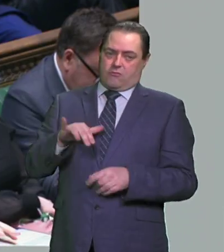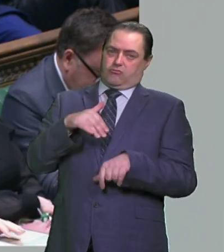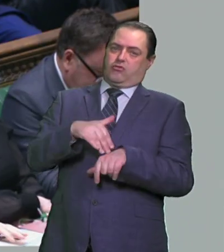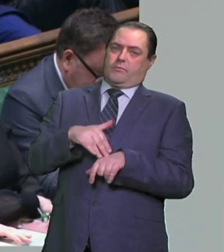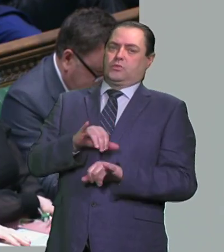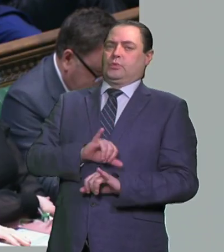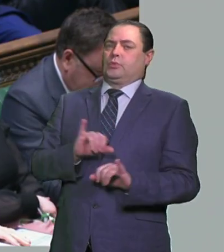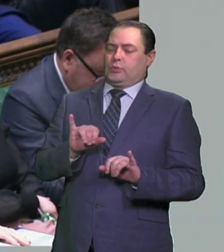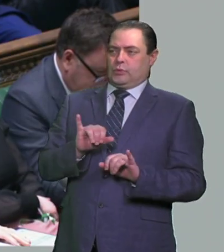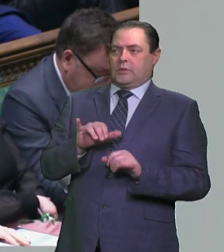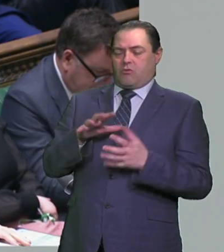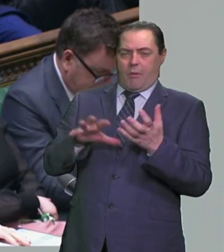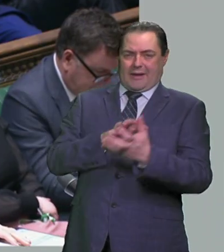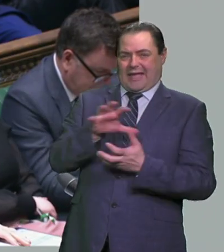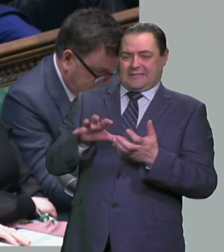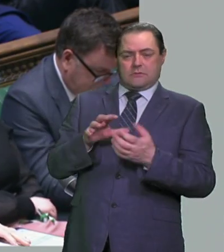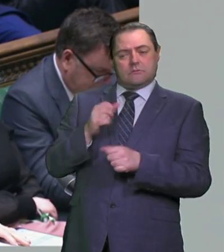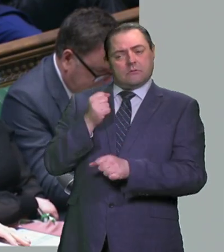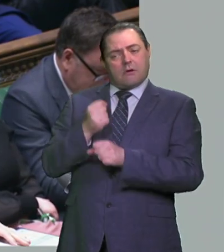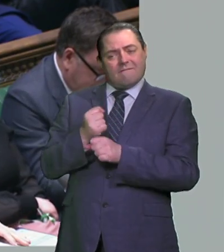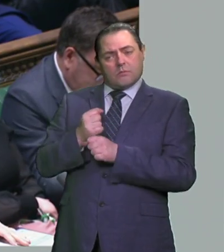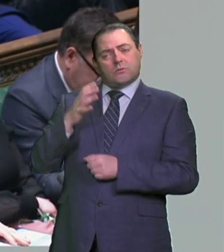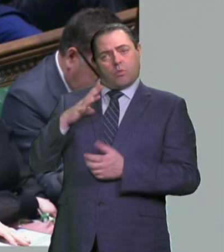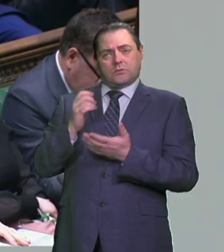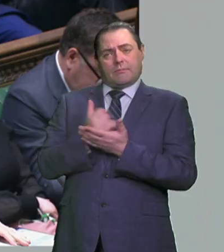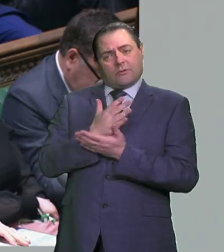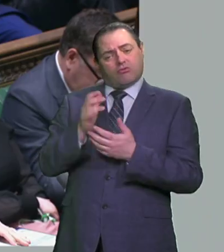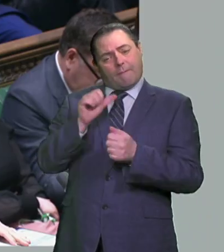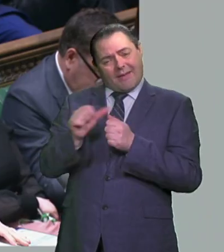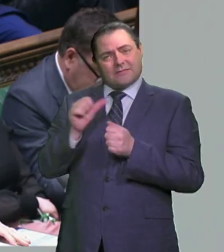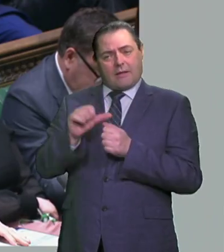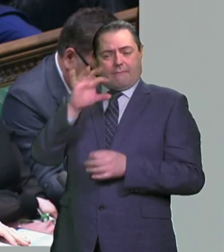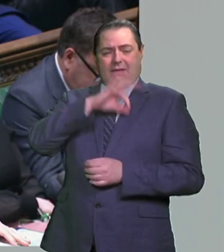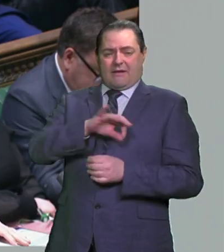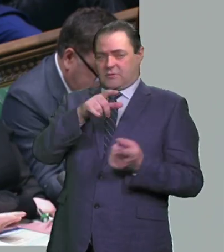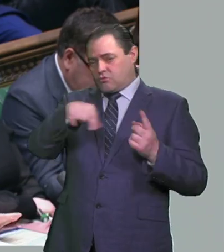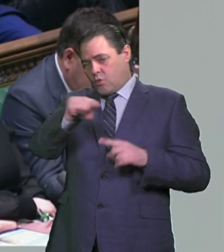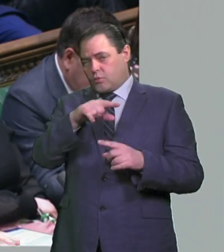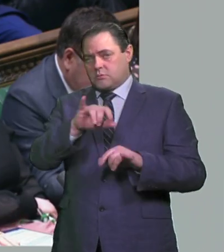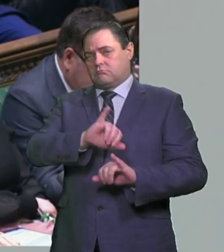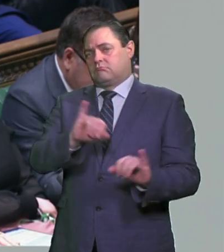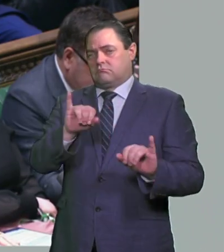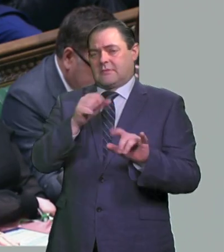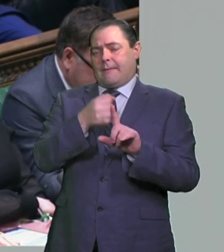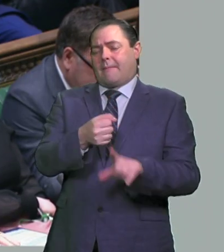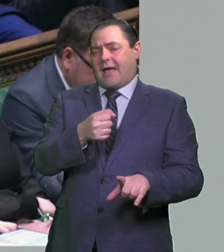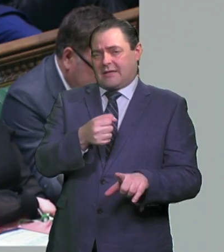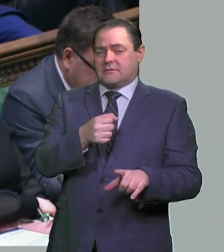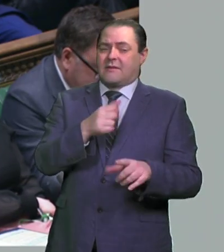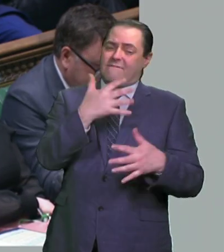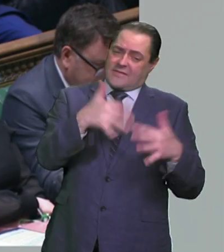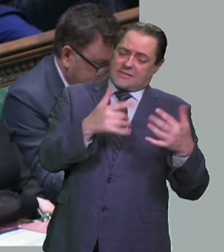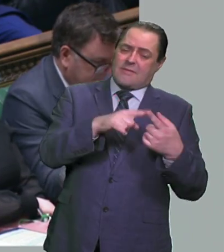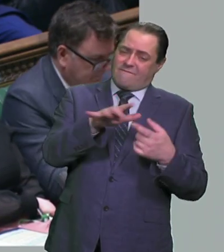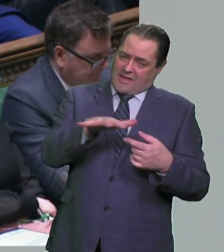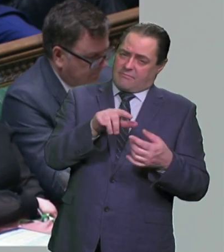The Government are absolutely determined to deliver mechanisms that deliver better outcomes for those most affected by the troubles, including victims and their families.